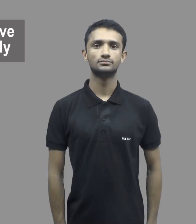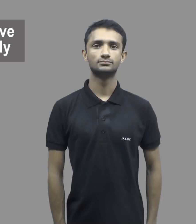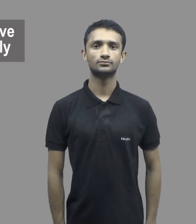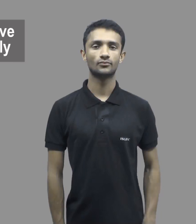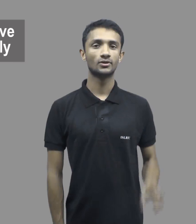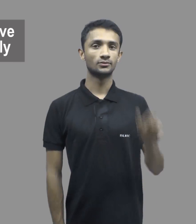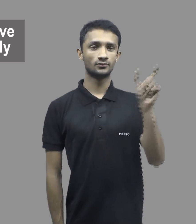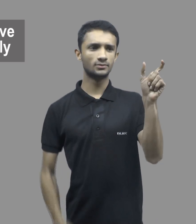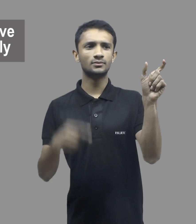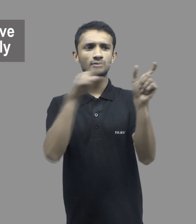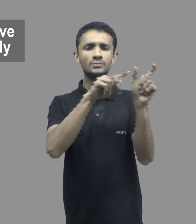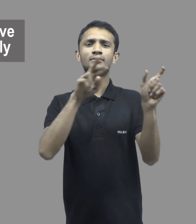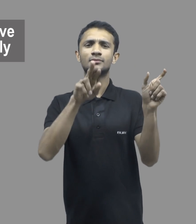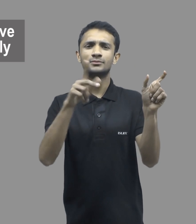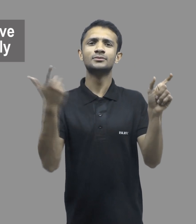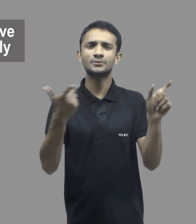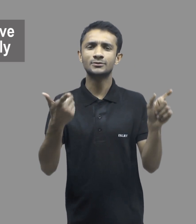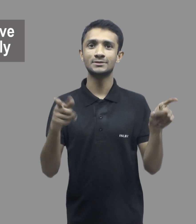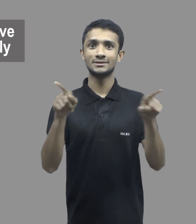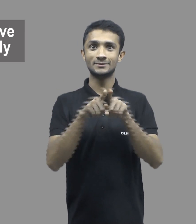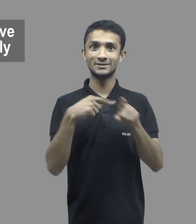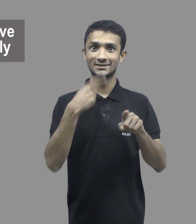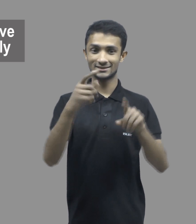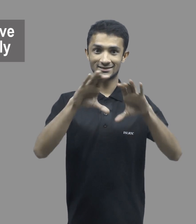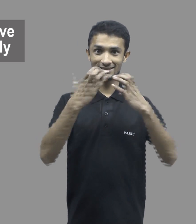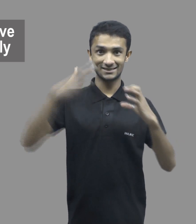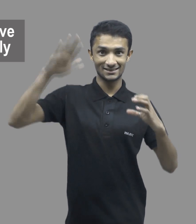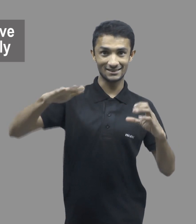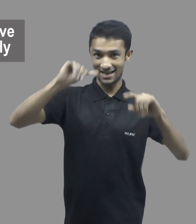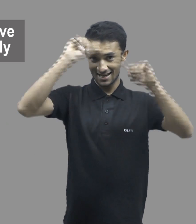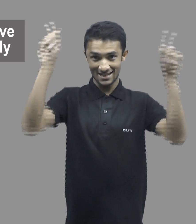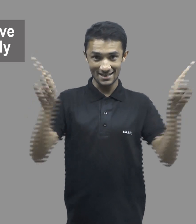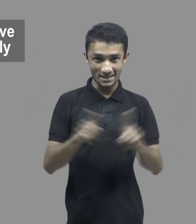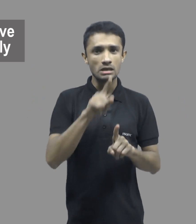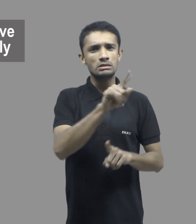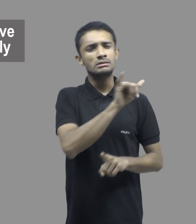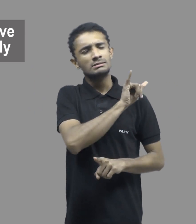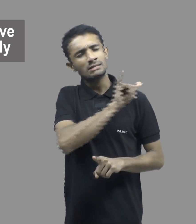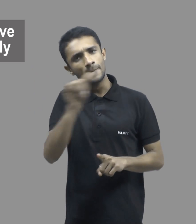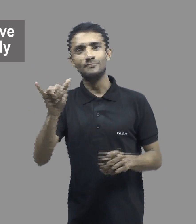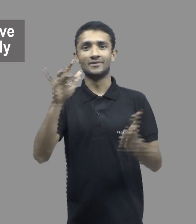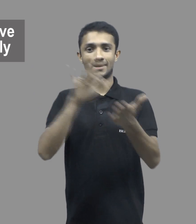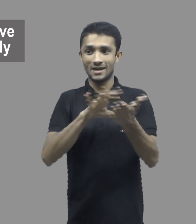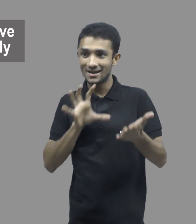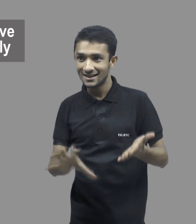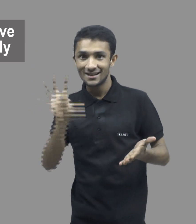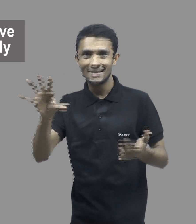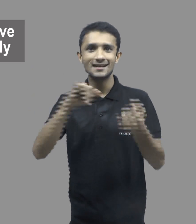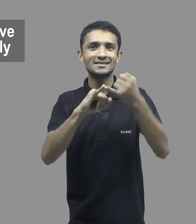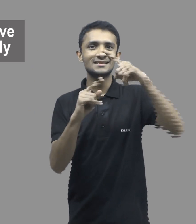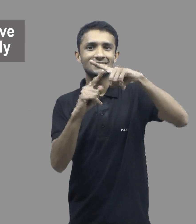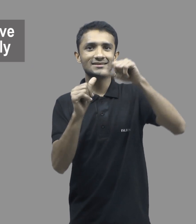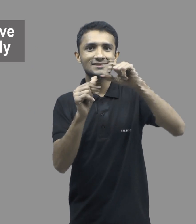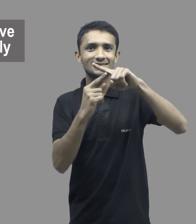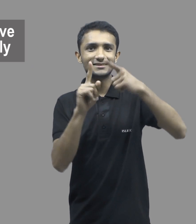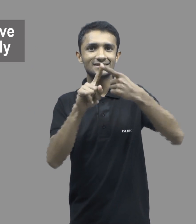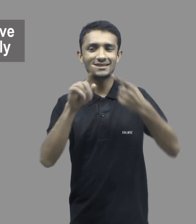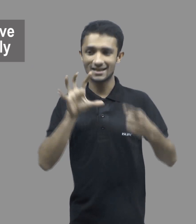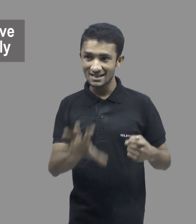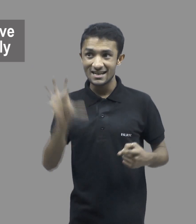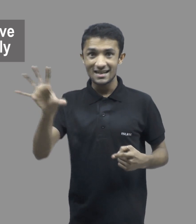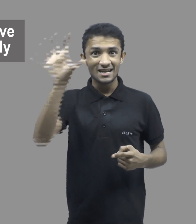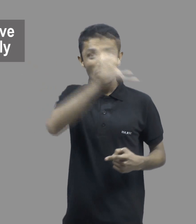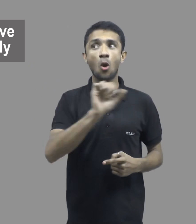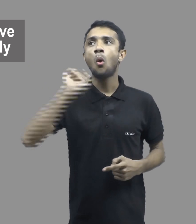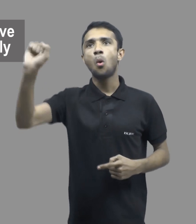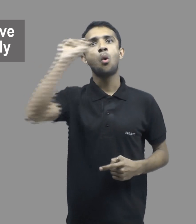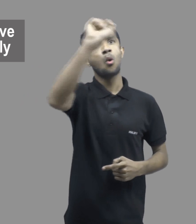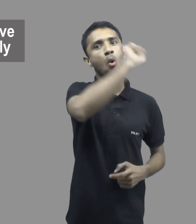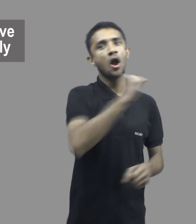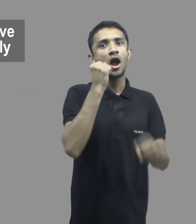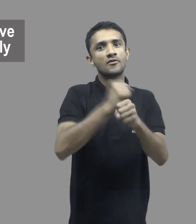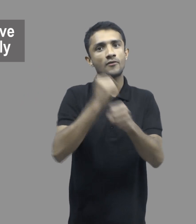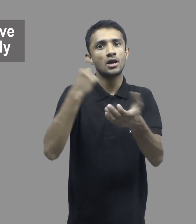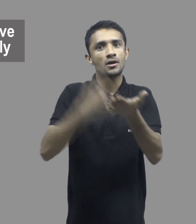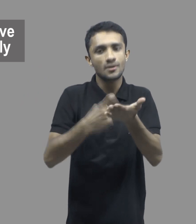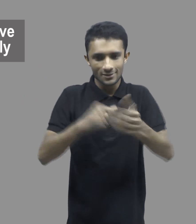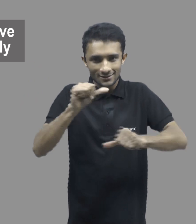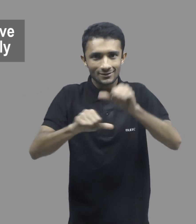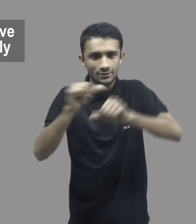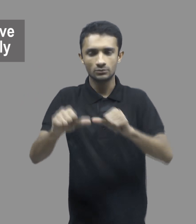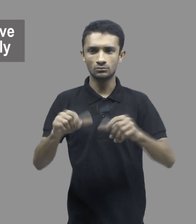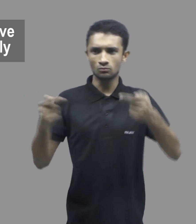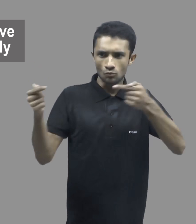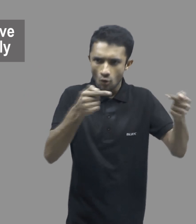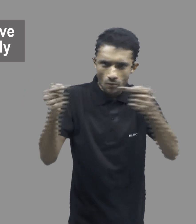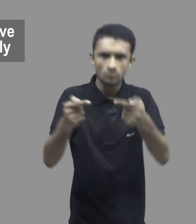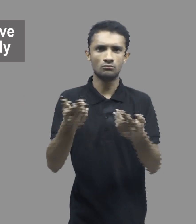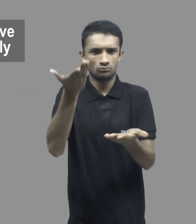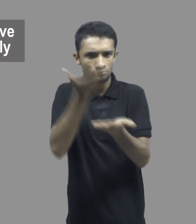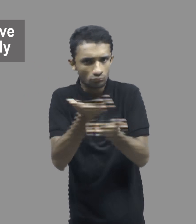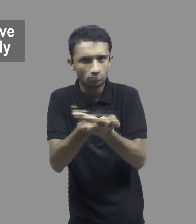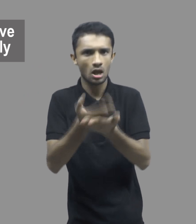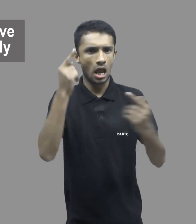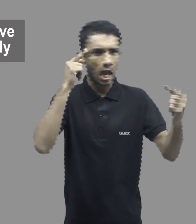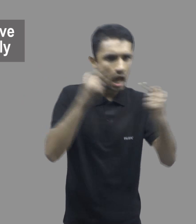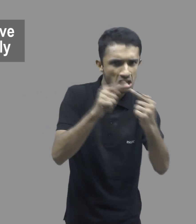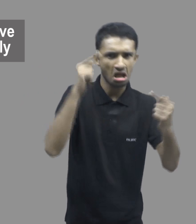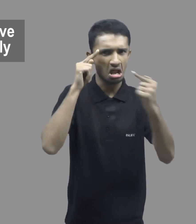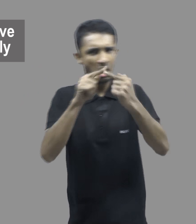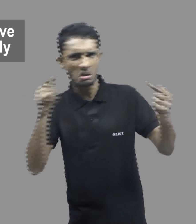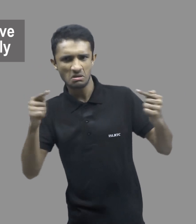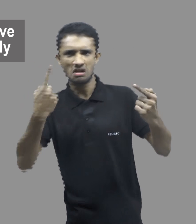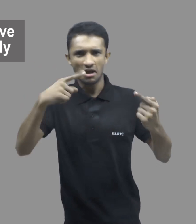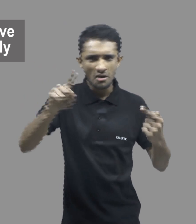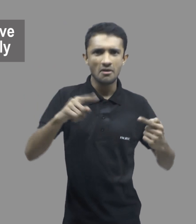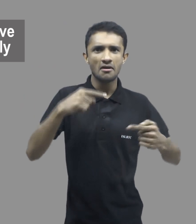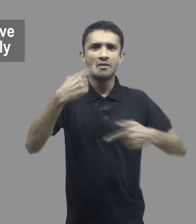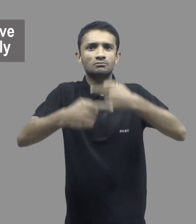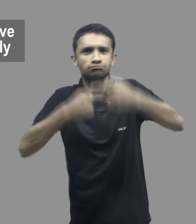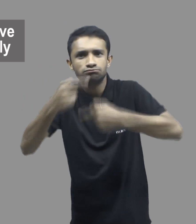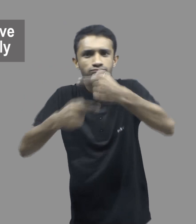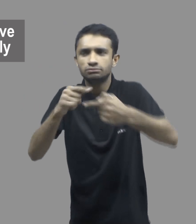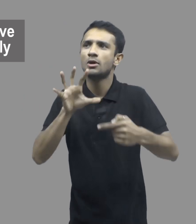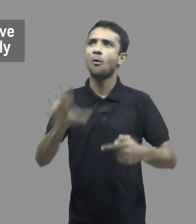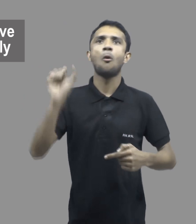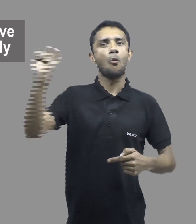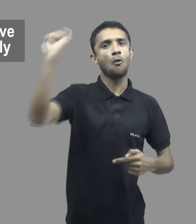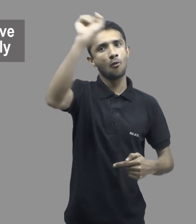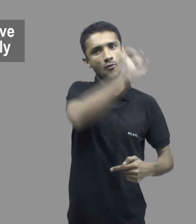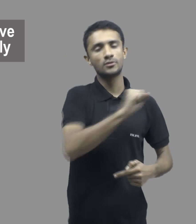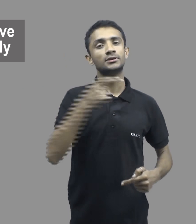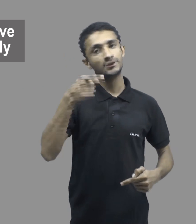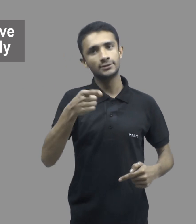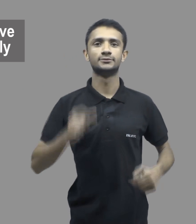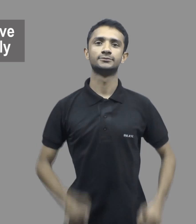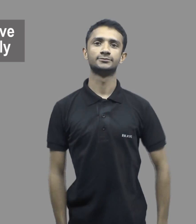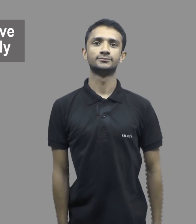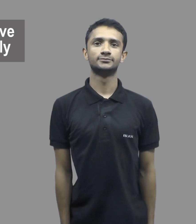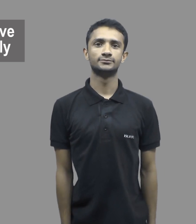Legislative Assembly